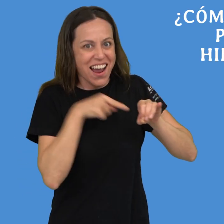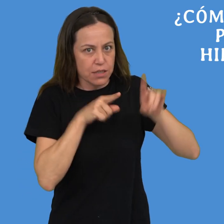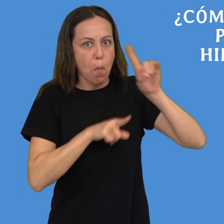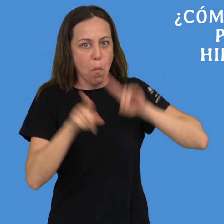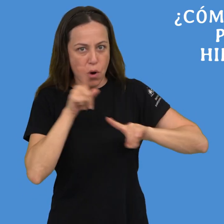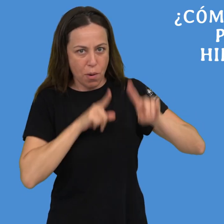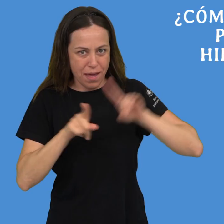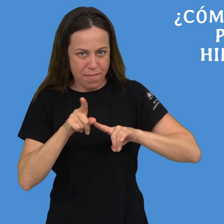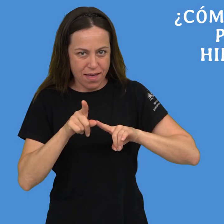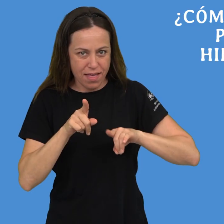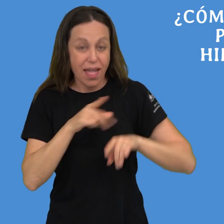problema